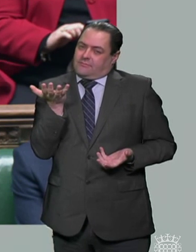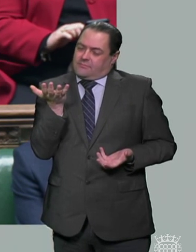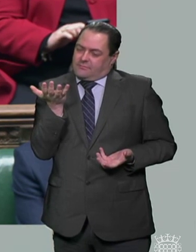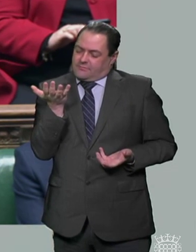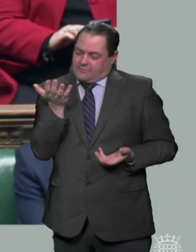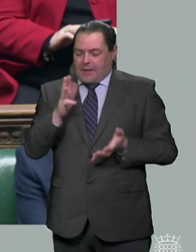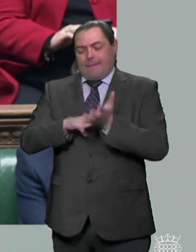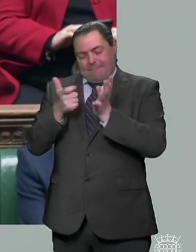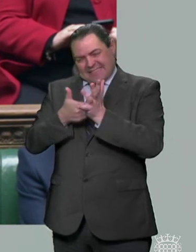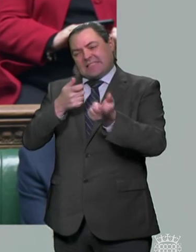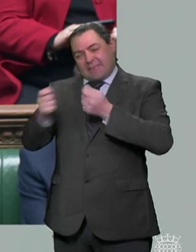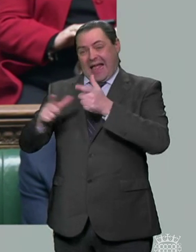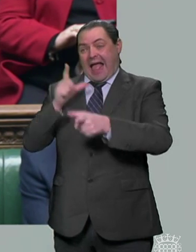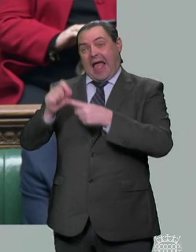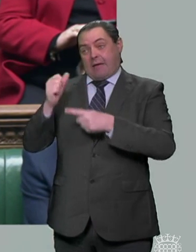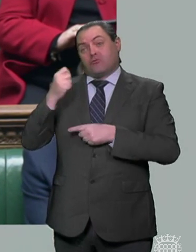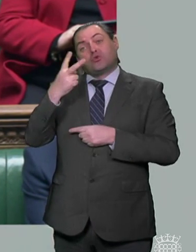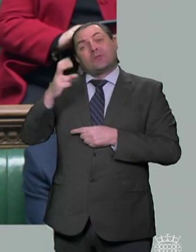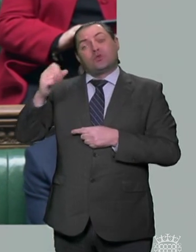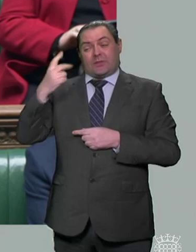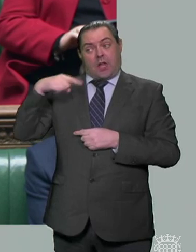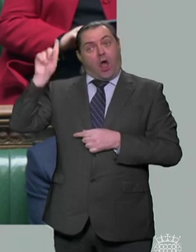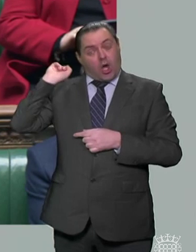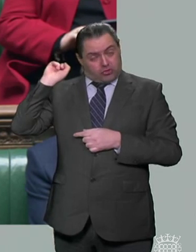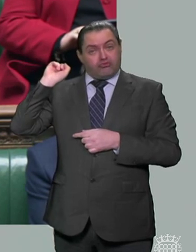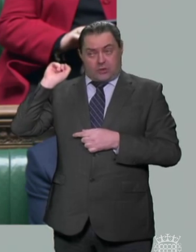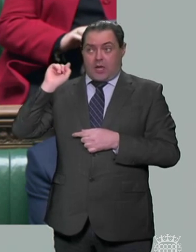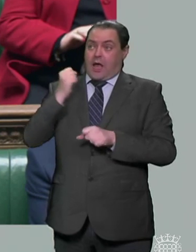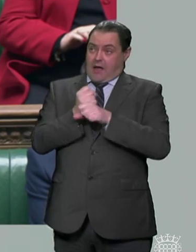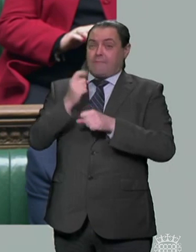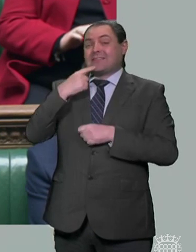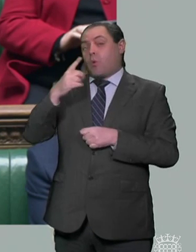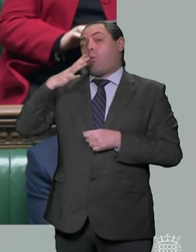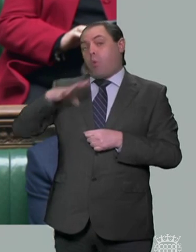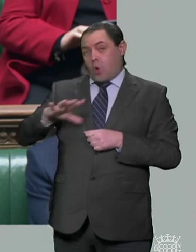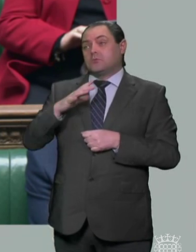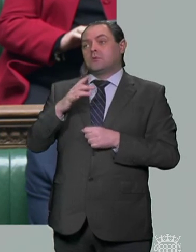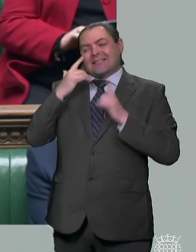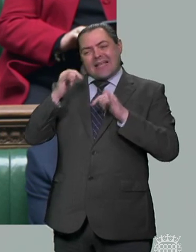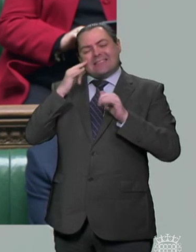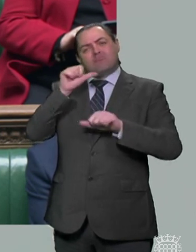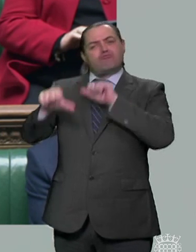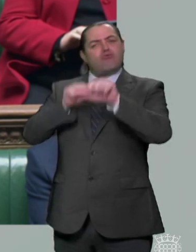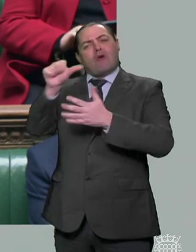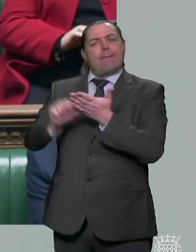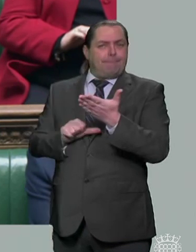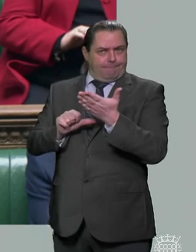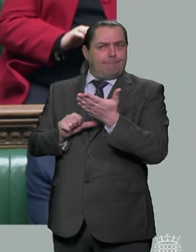In April 2020, the Government published a strategy to scale up the covid-19 testing programme.